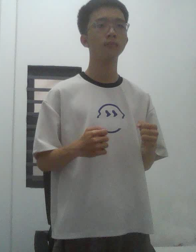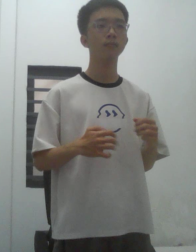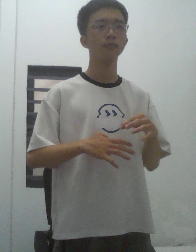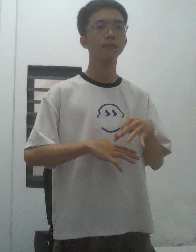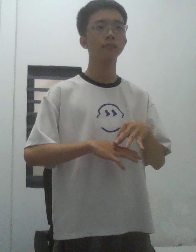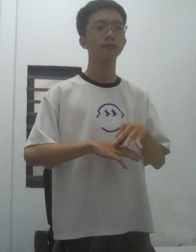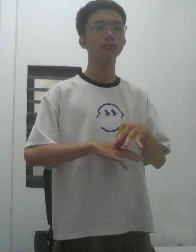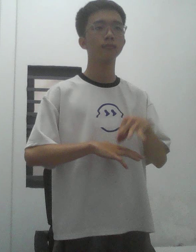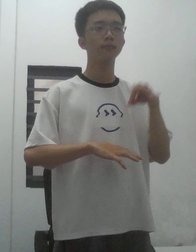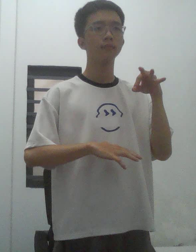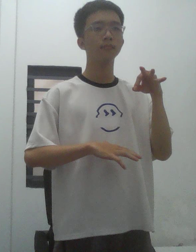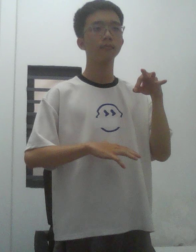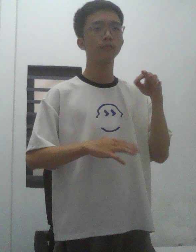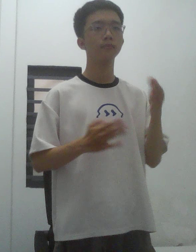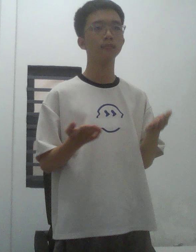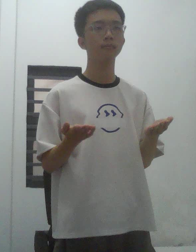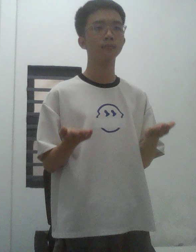tuan nay